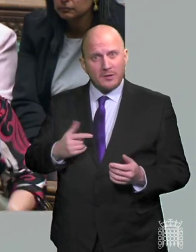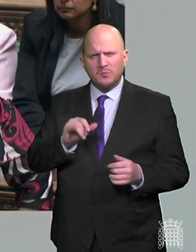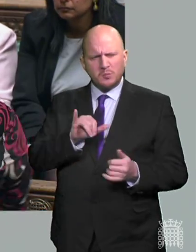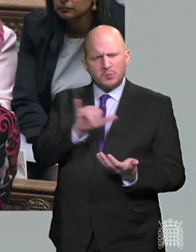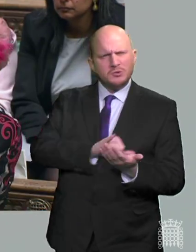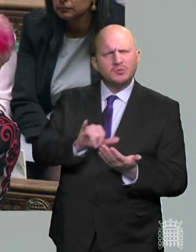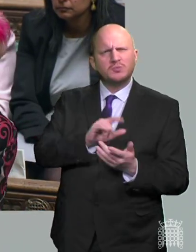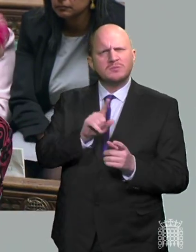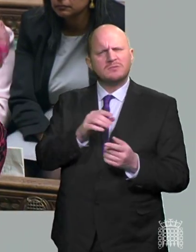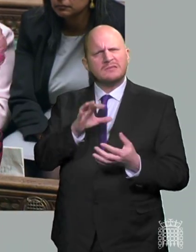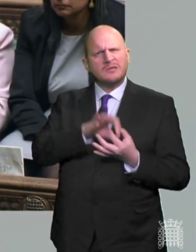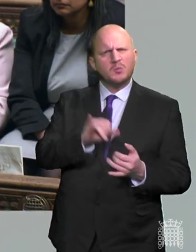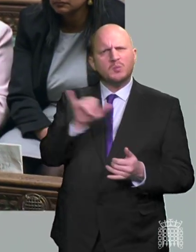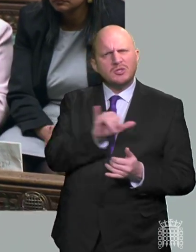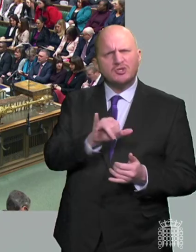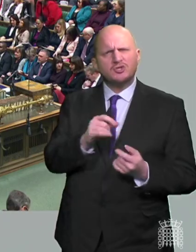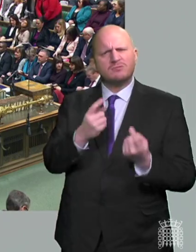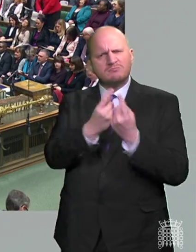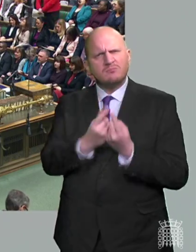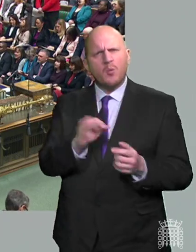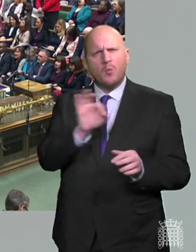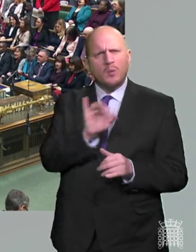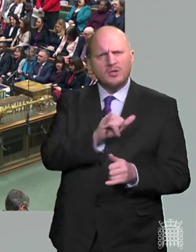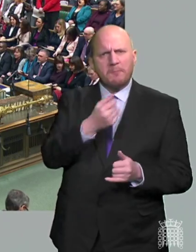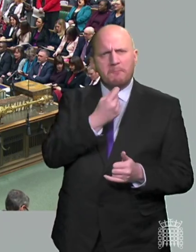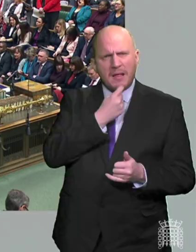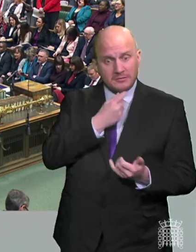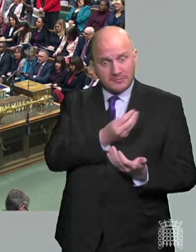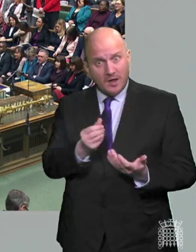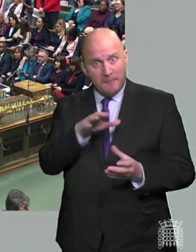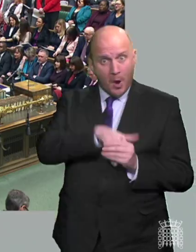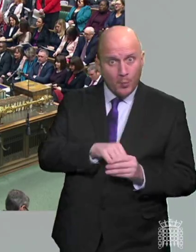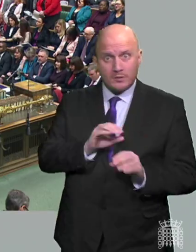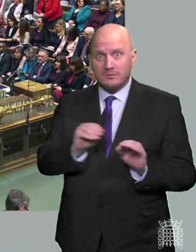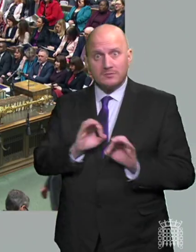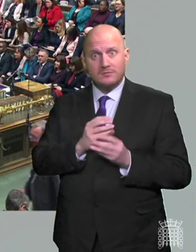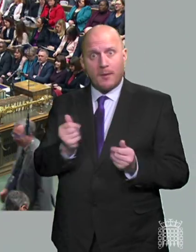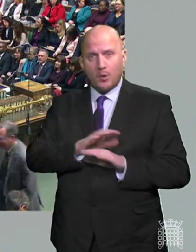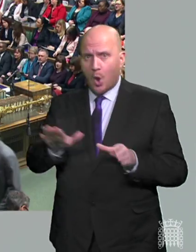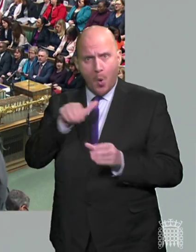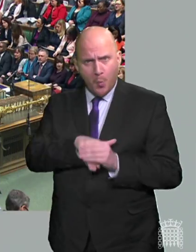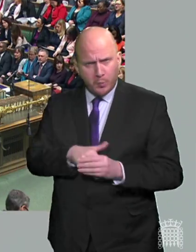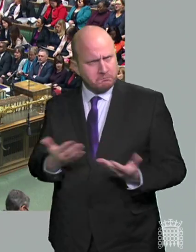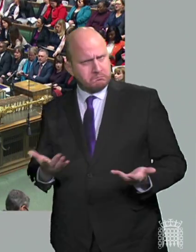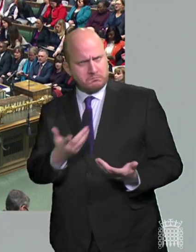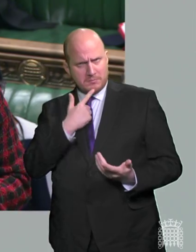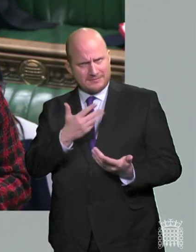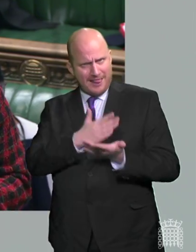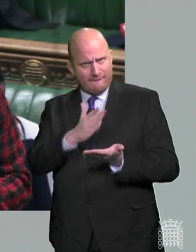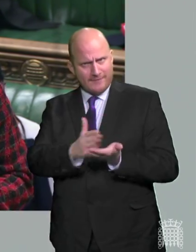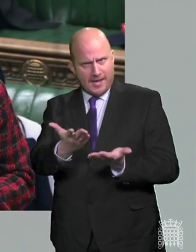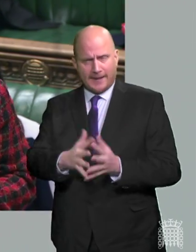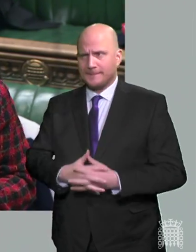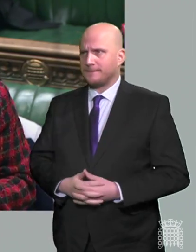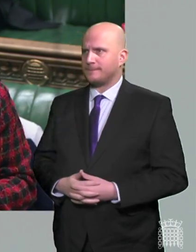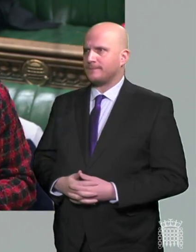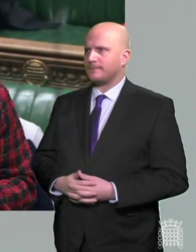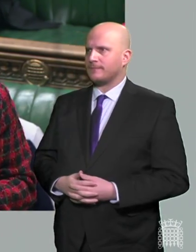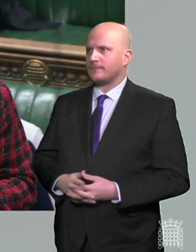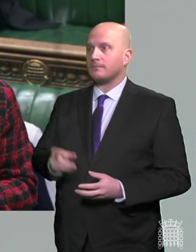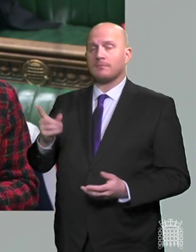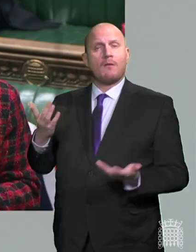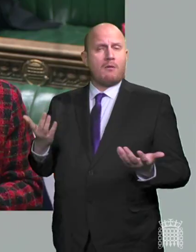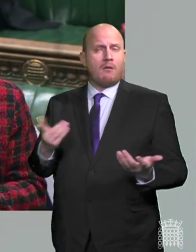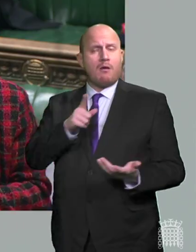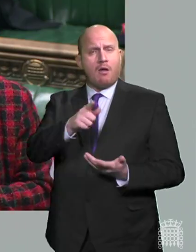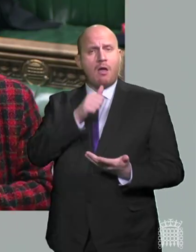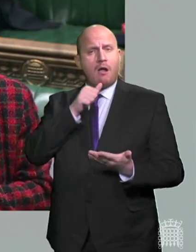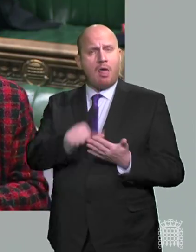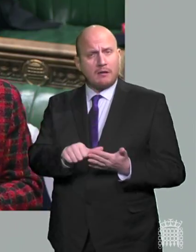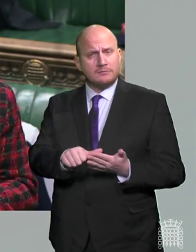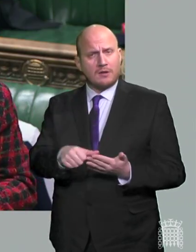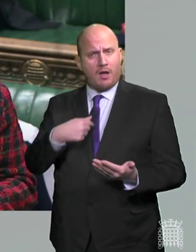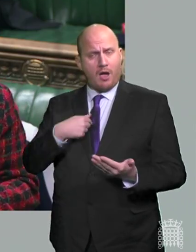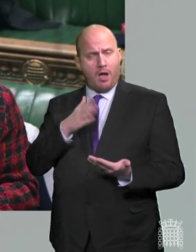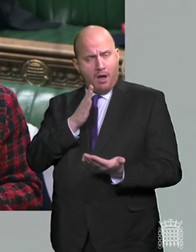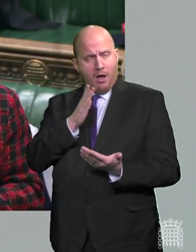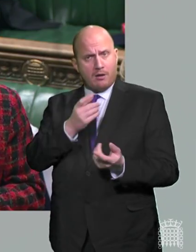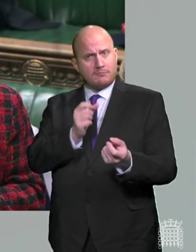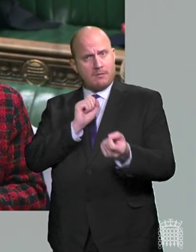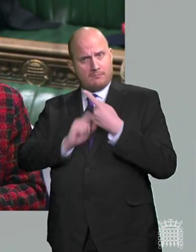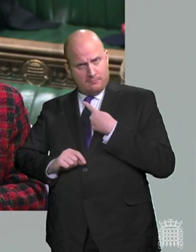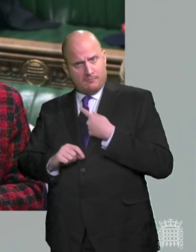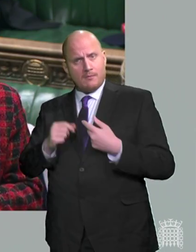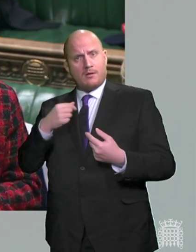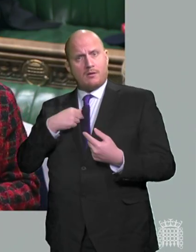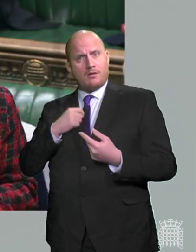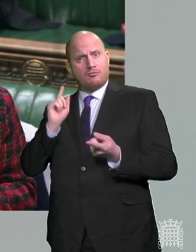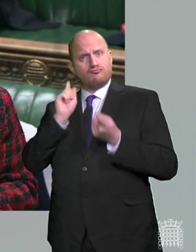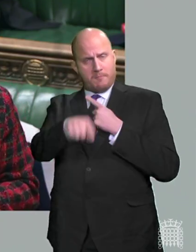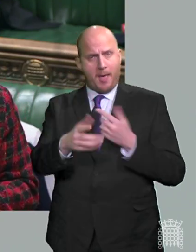I responded to her letter last week as quickly as possible and I am glad she has received the response.